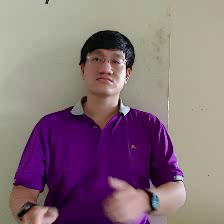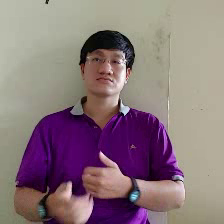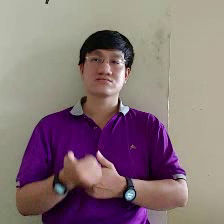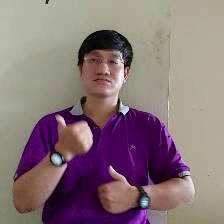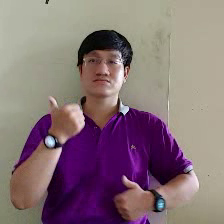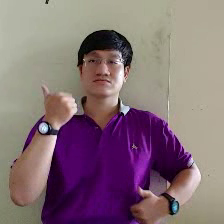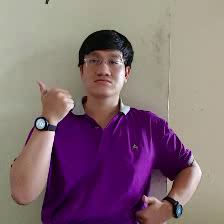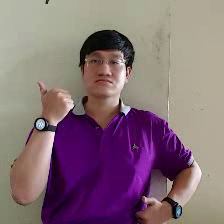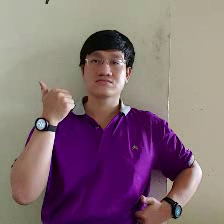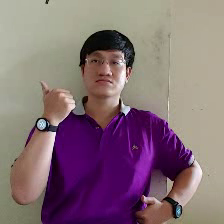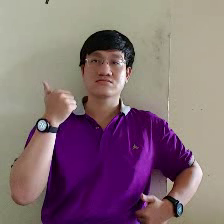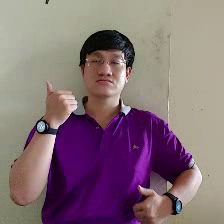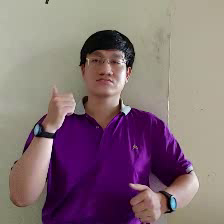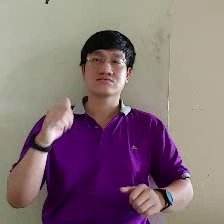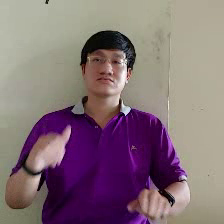Kết hôn